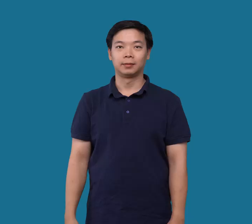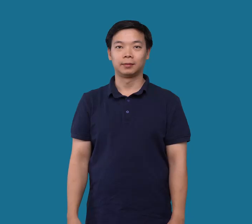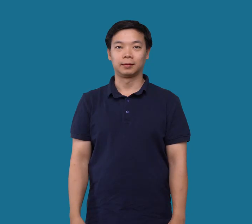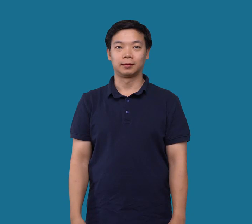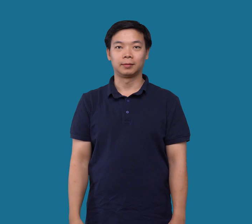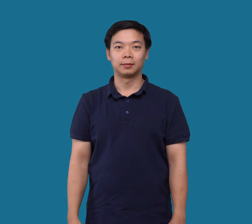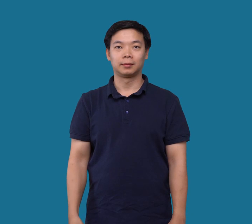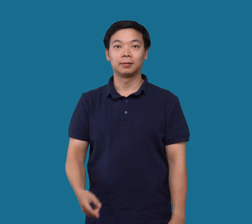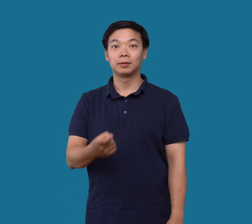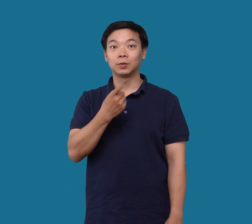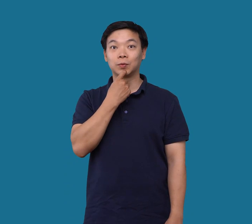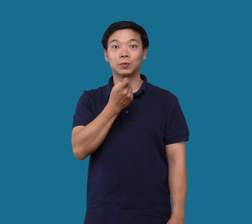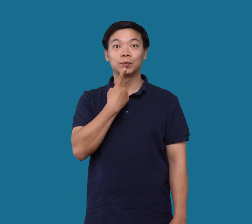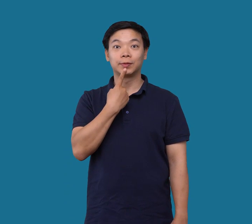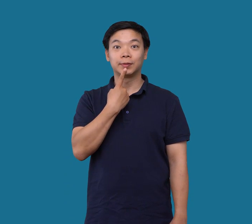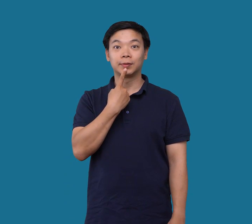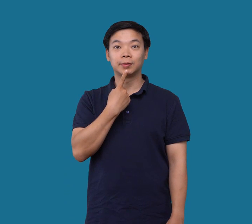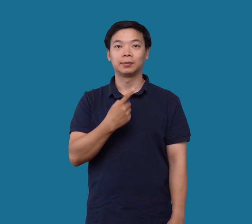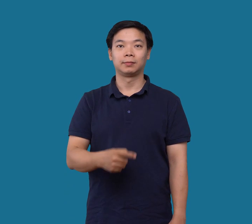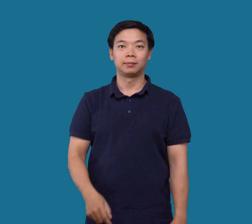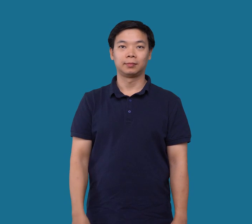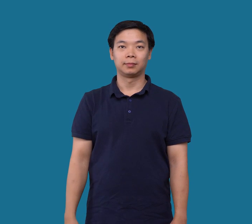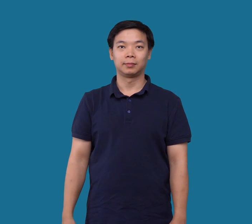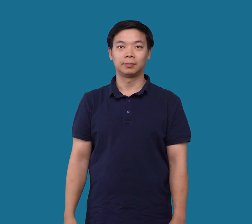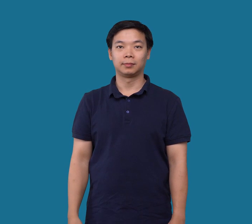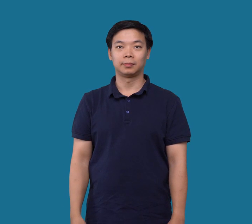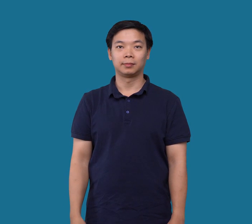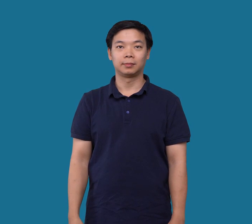hoạt hình